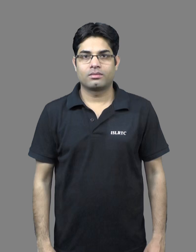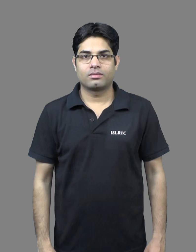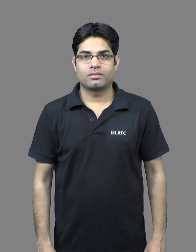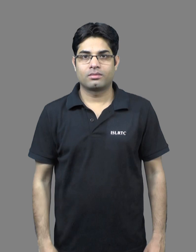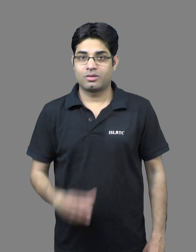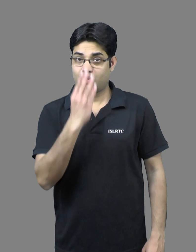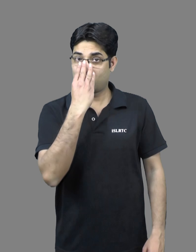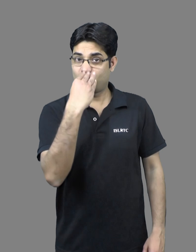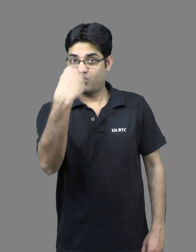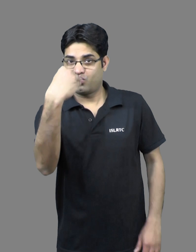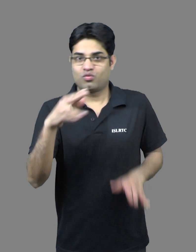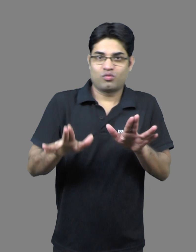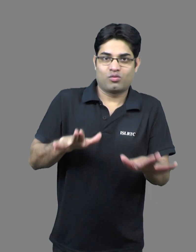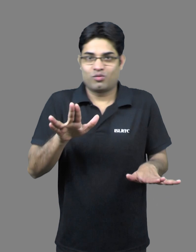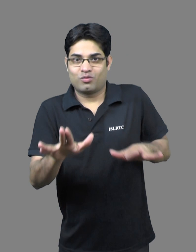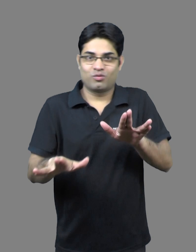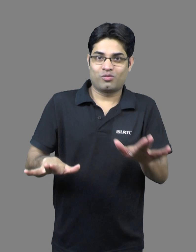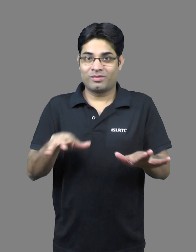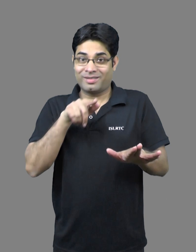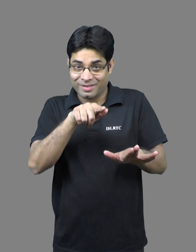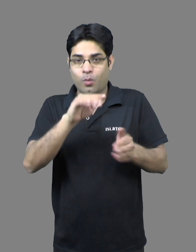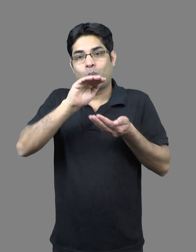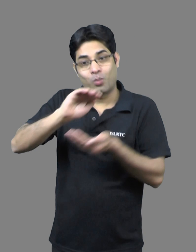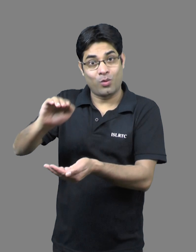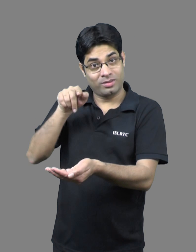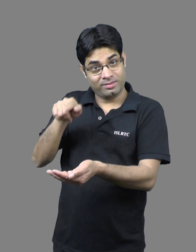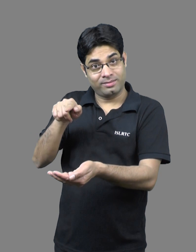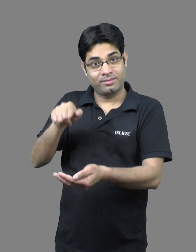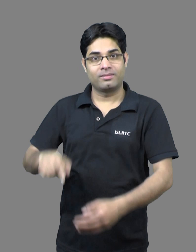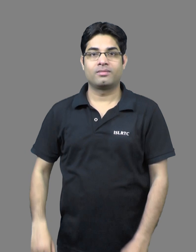Duckling